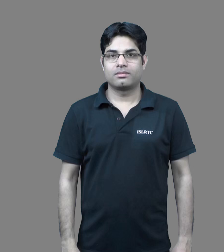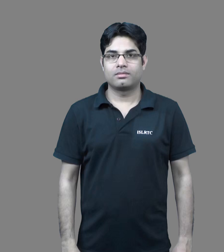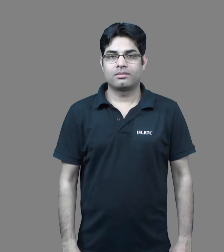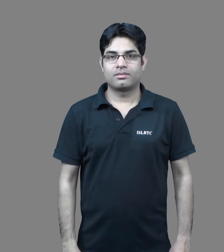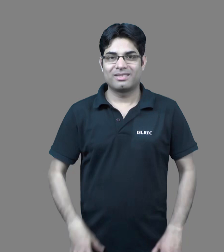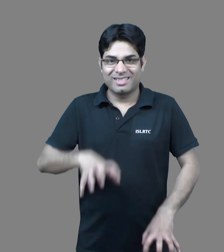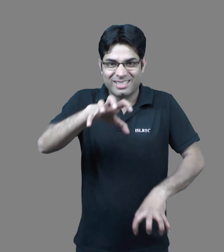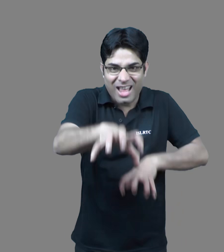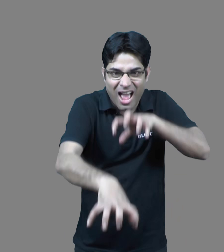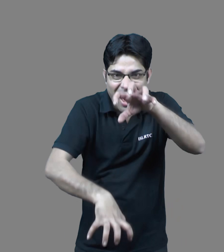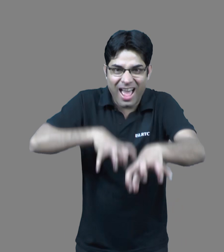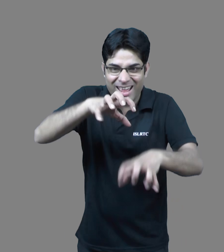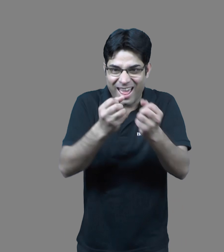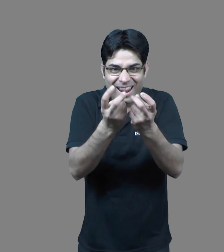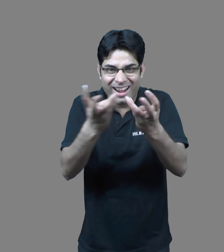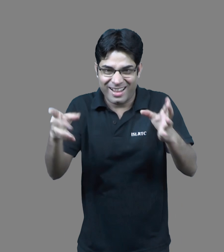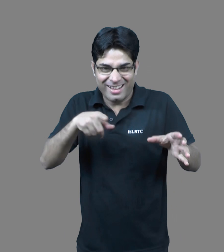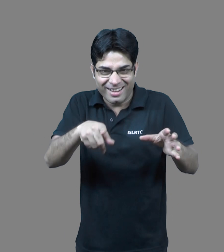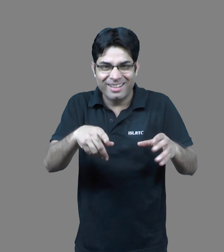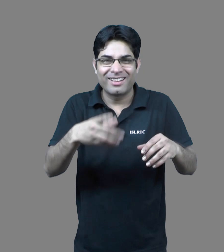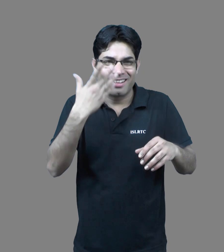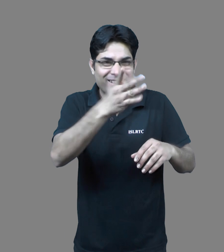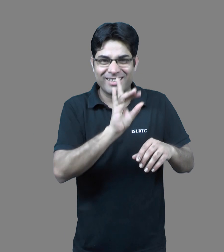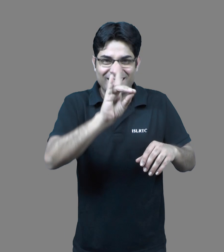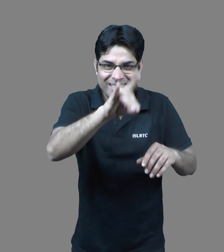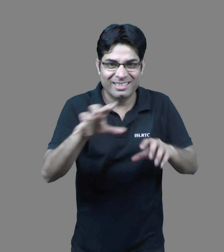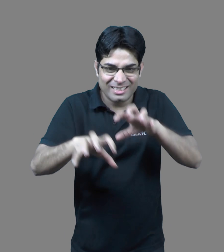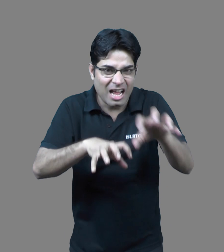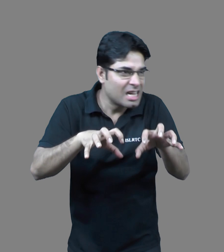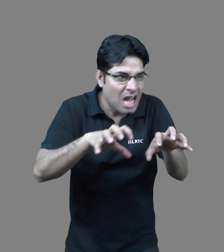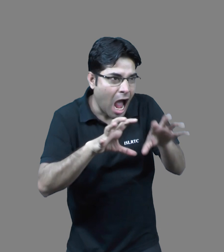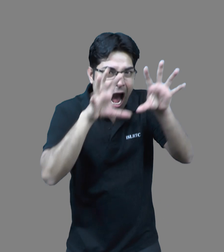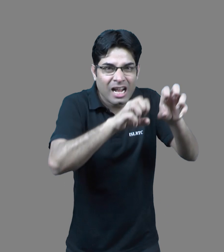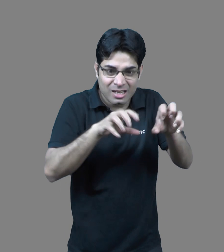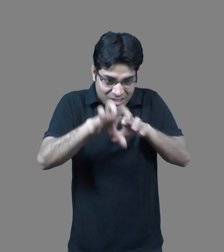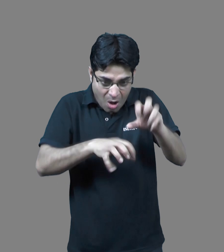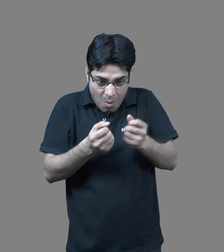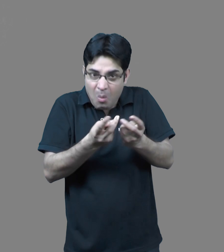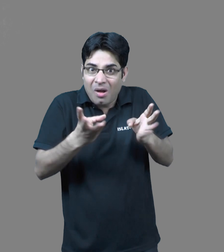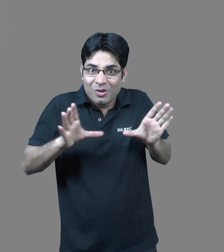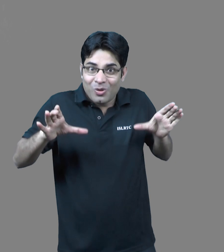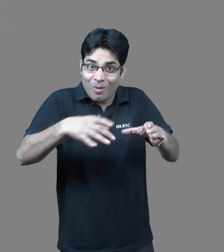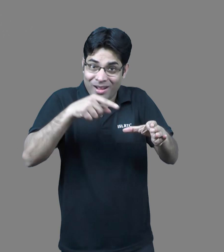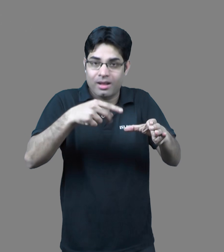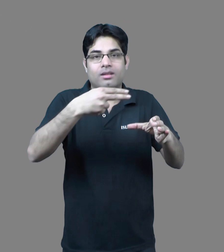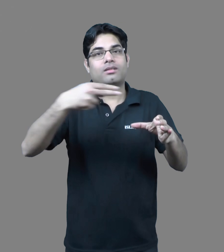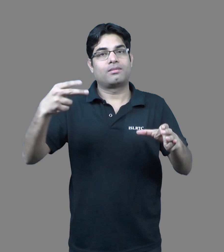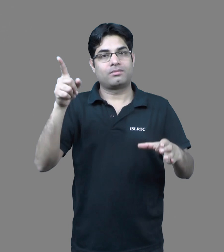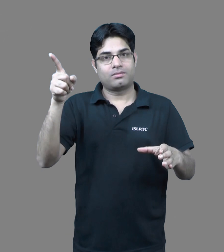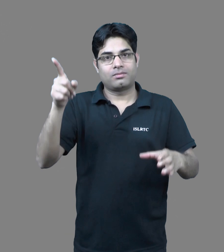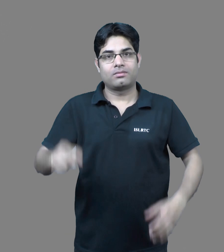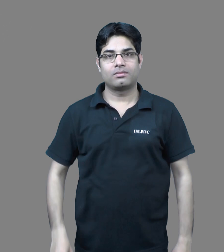Pride of Lions